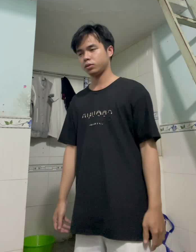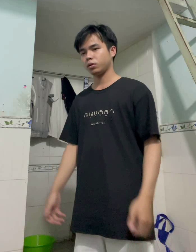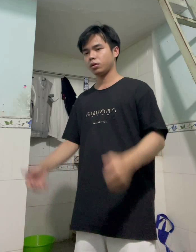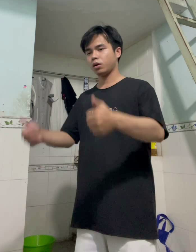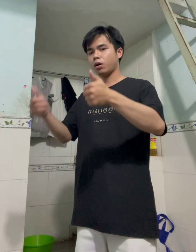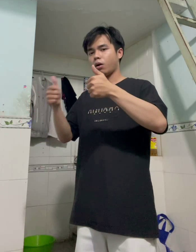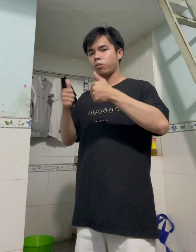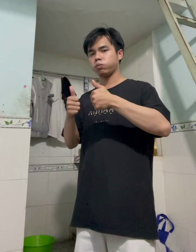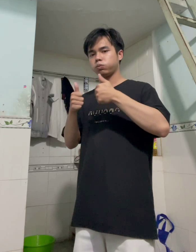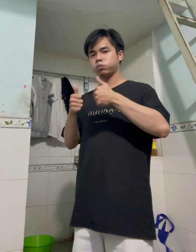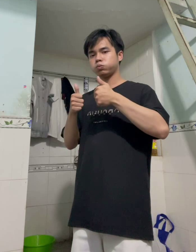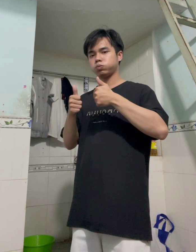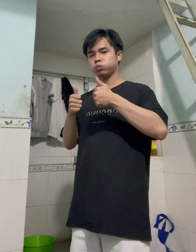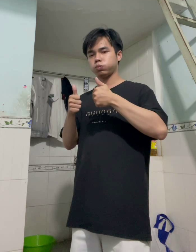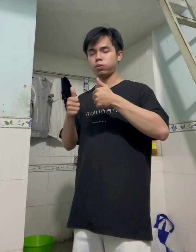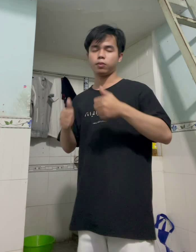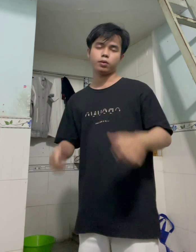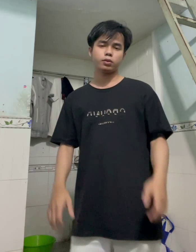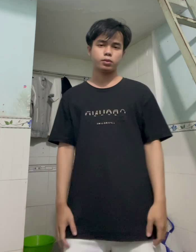rat tot